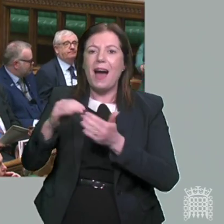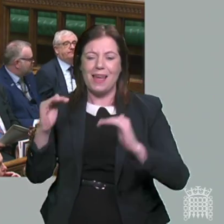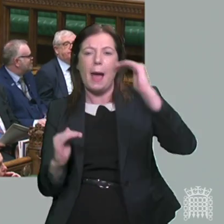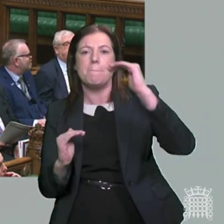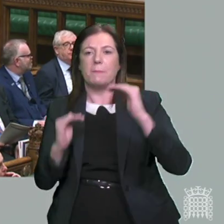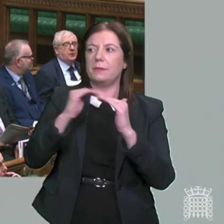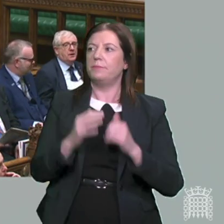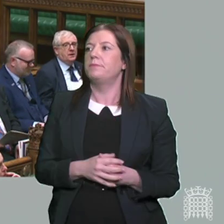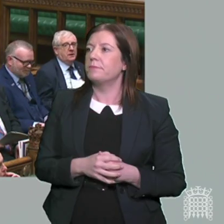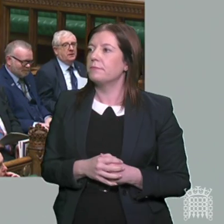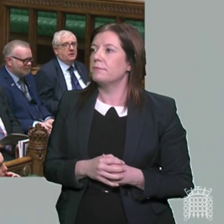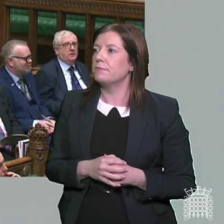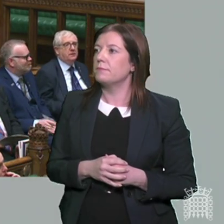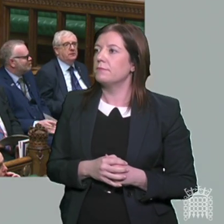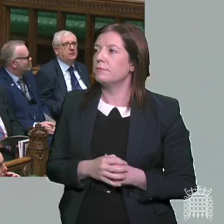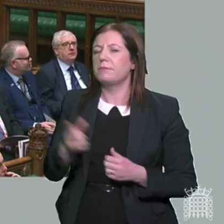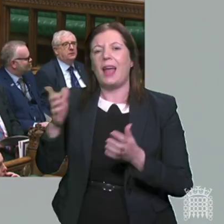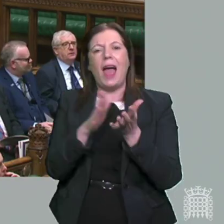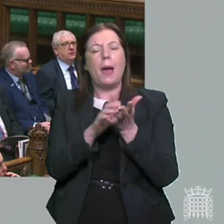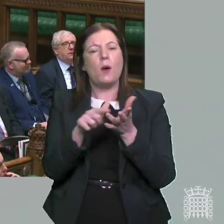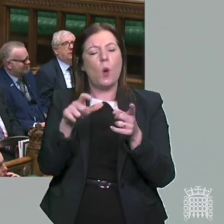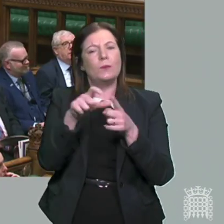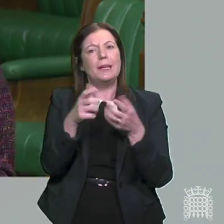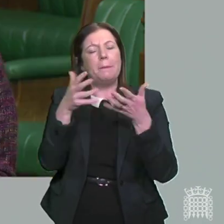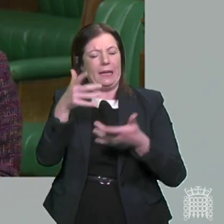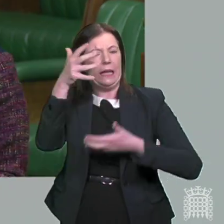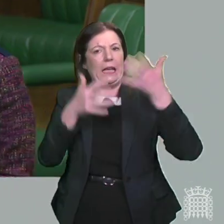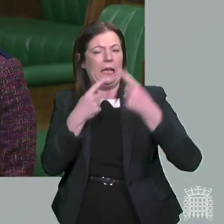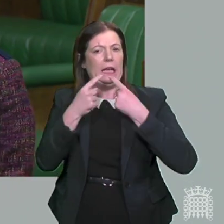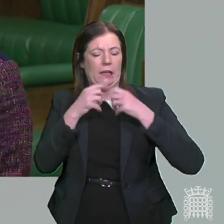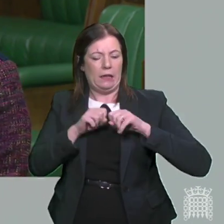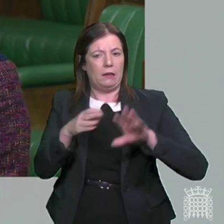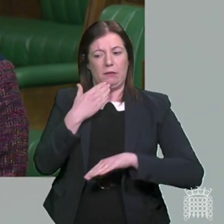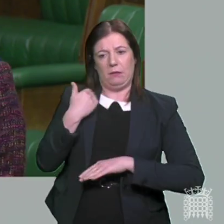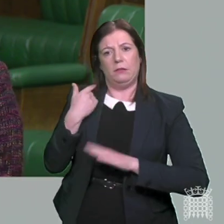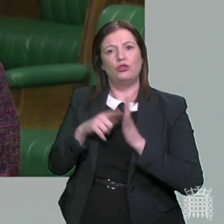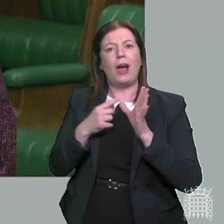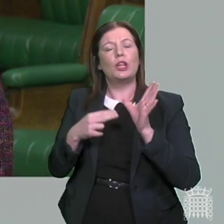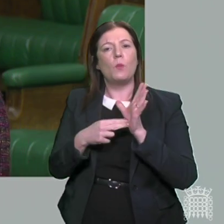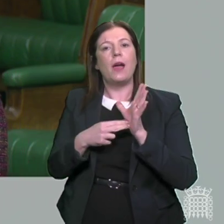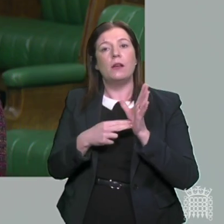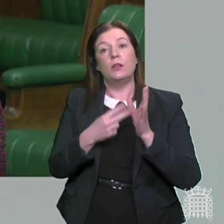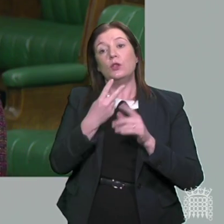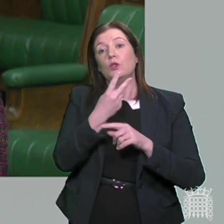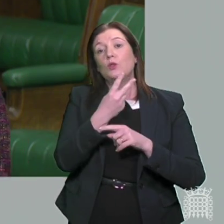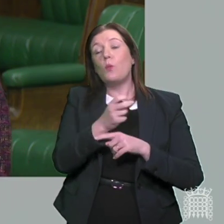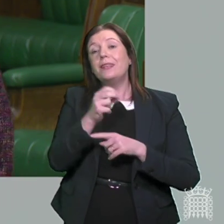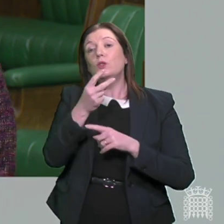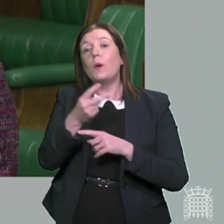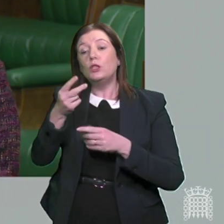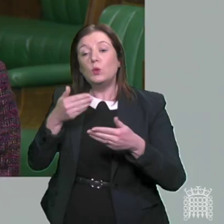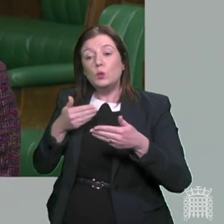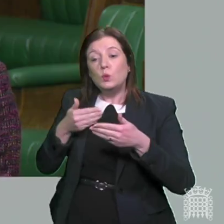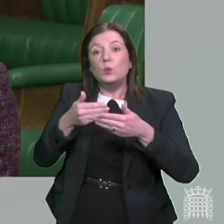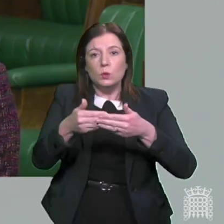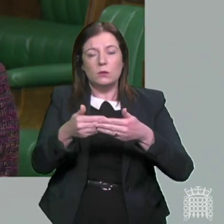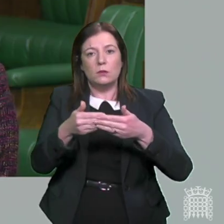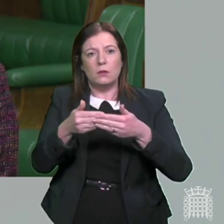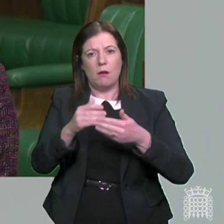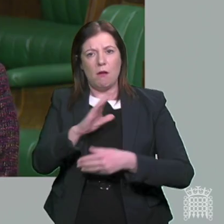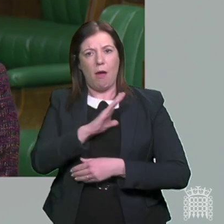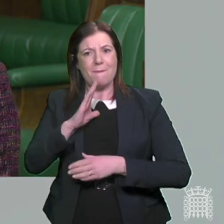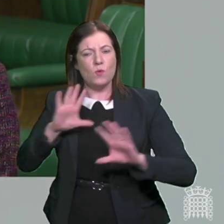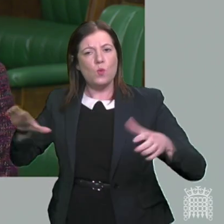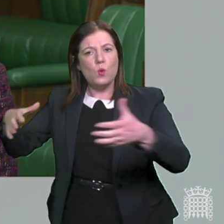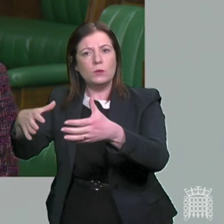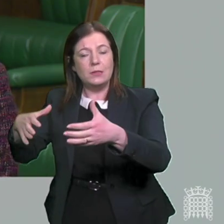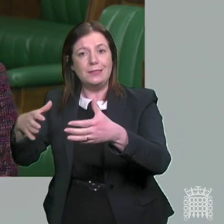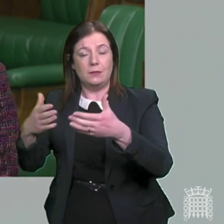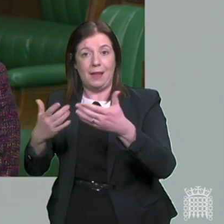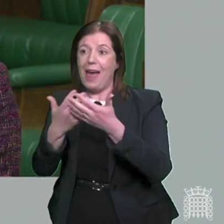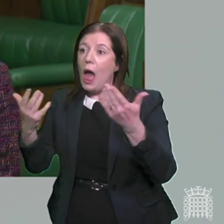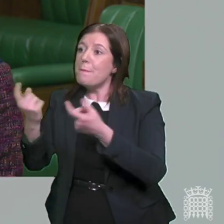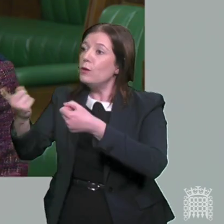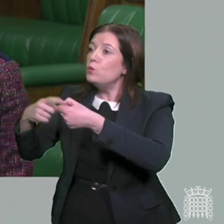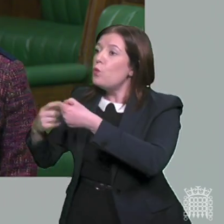New data published by the Ministry of Defence earlier this month showed that in the year to September 2022, more women left the armed forces than joined.